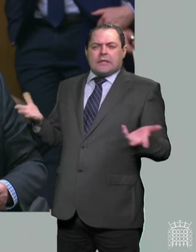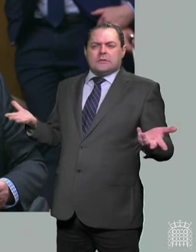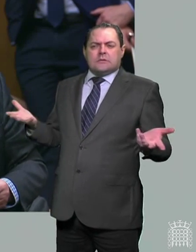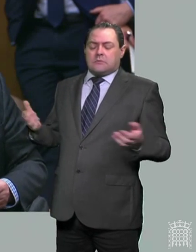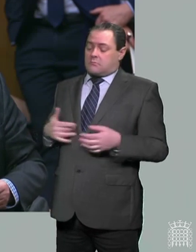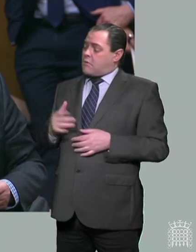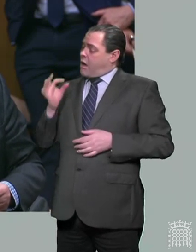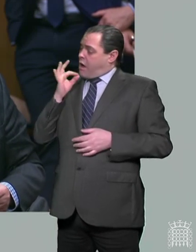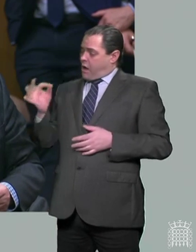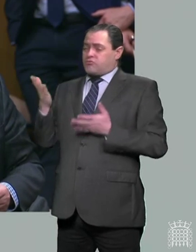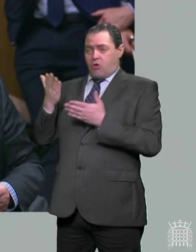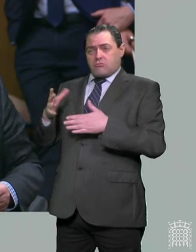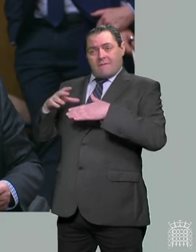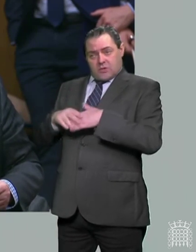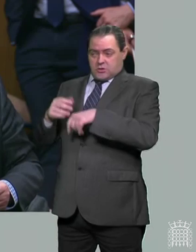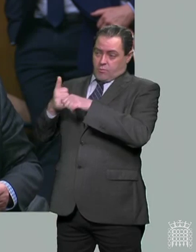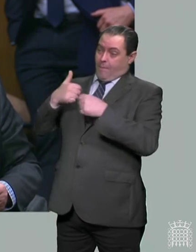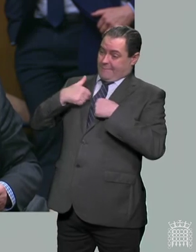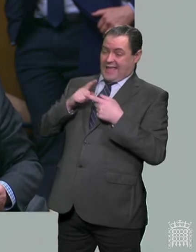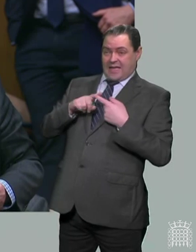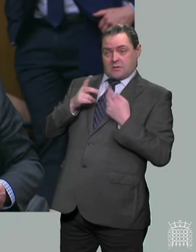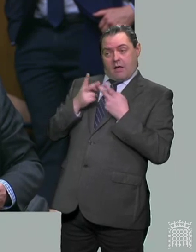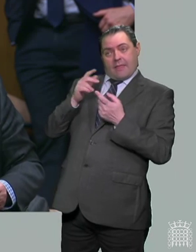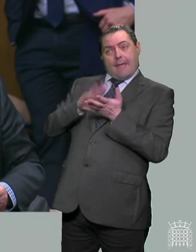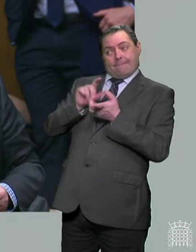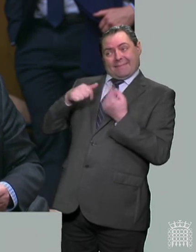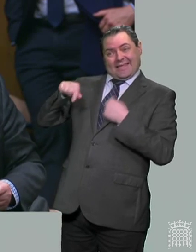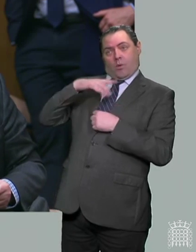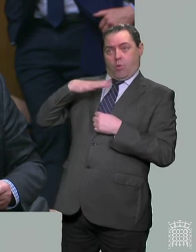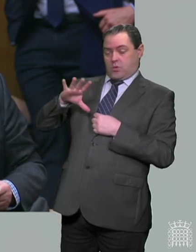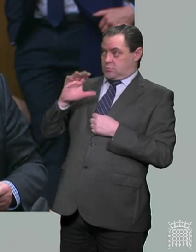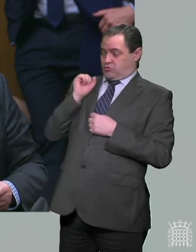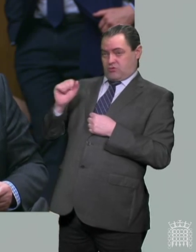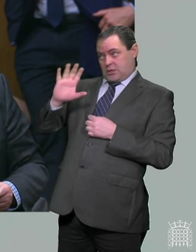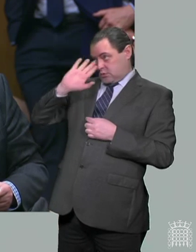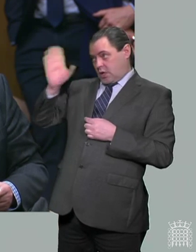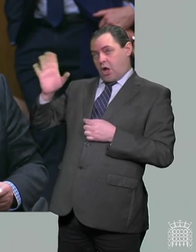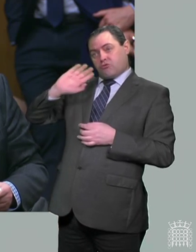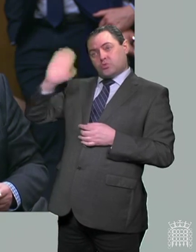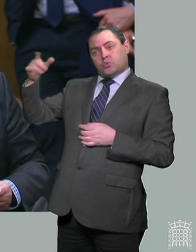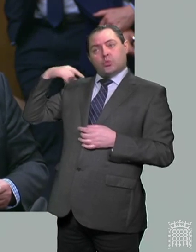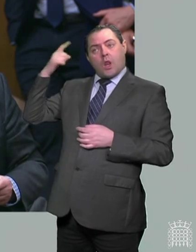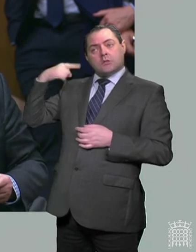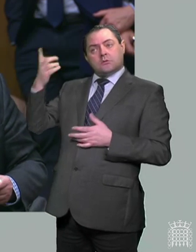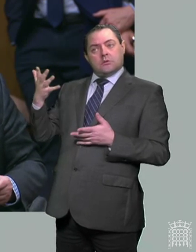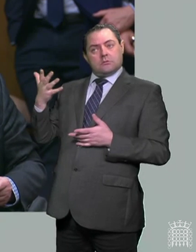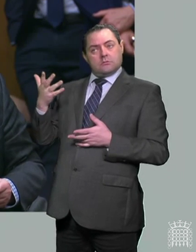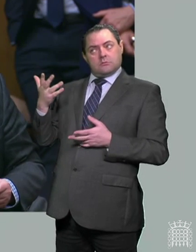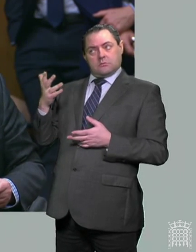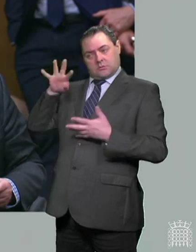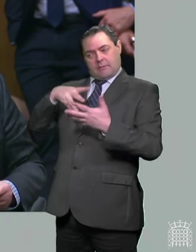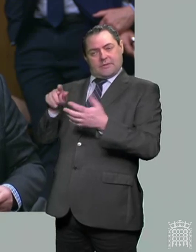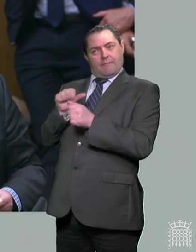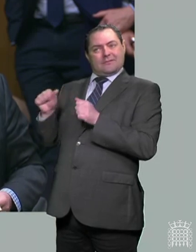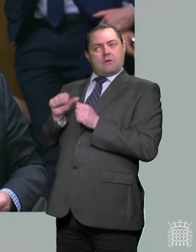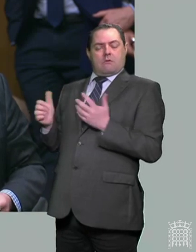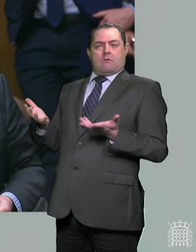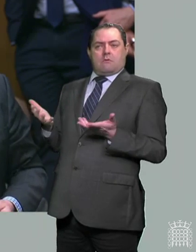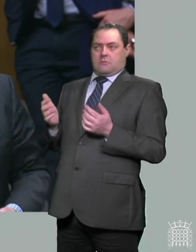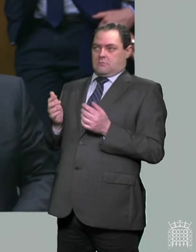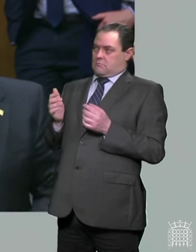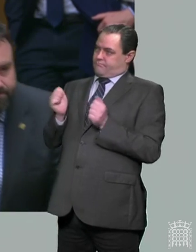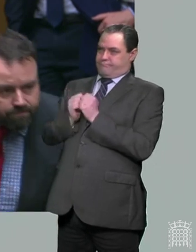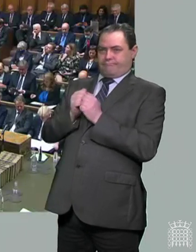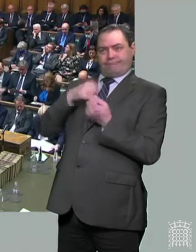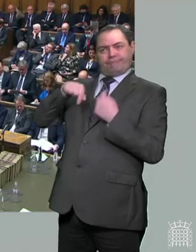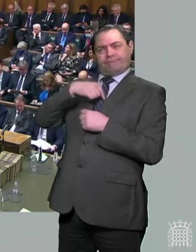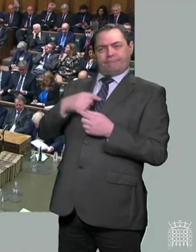Will my right honourable Friend support me and my neighbouring colleagues in getting direct services back to West Dorset and having a timetable that is fit for our region?